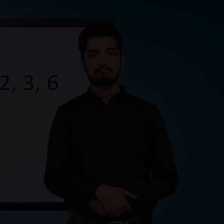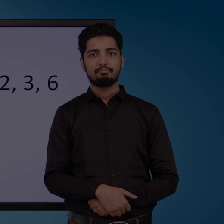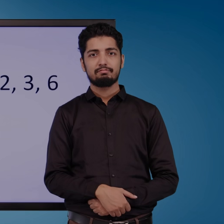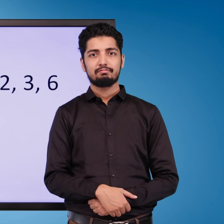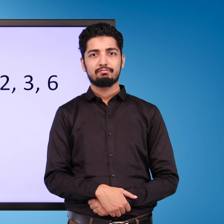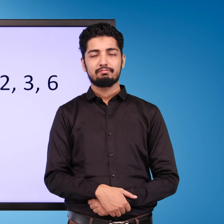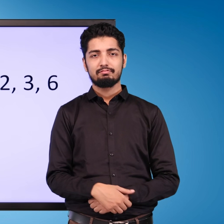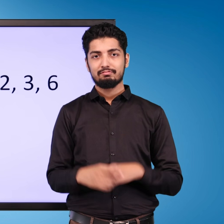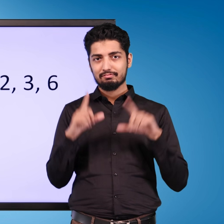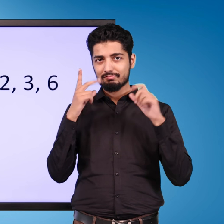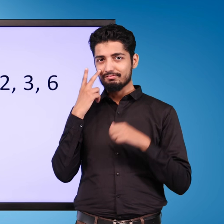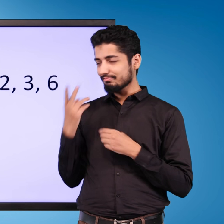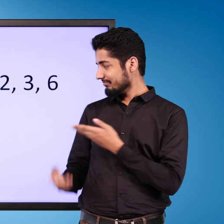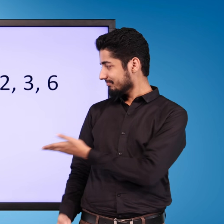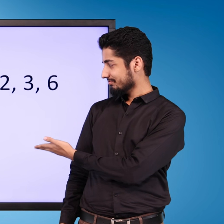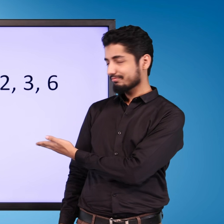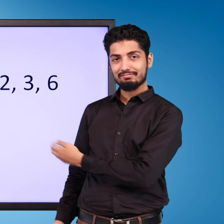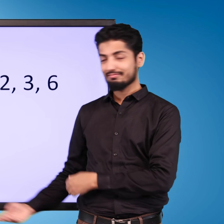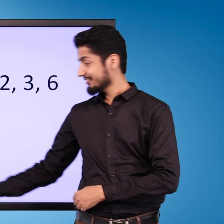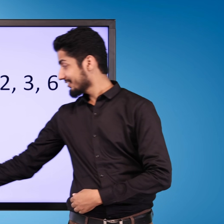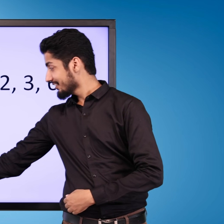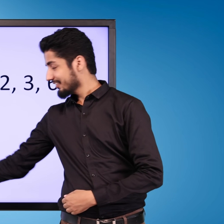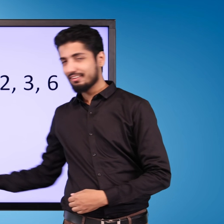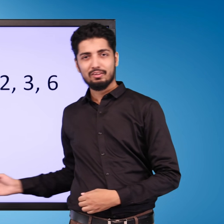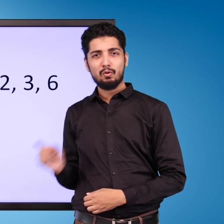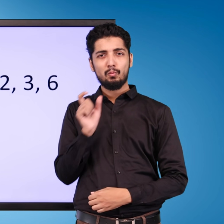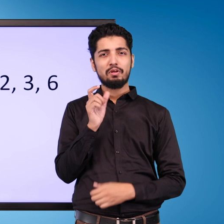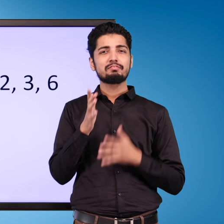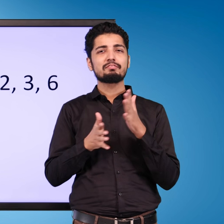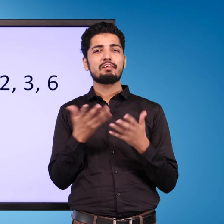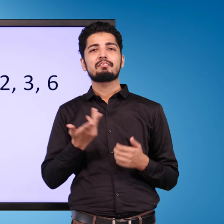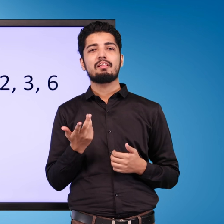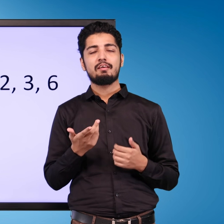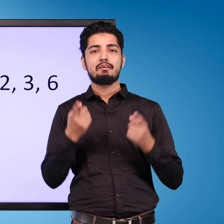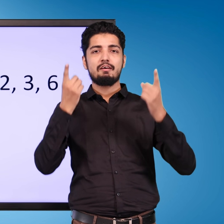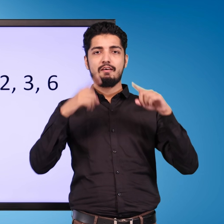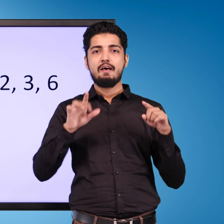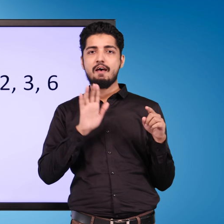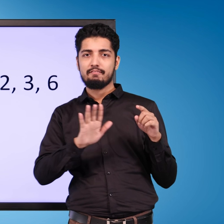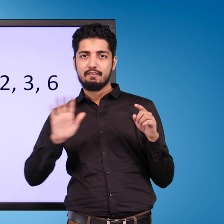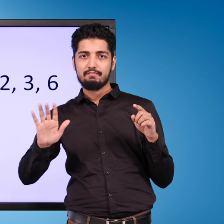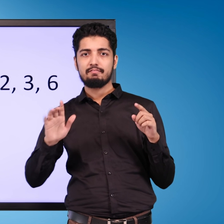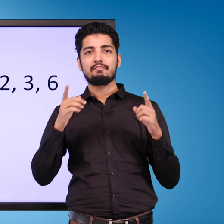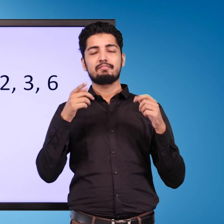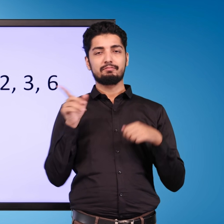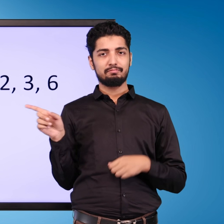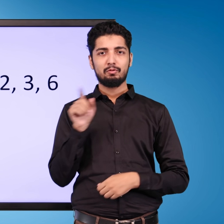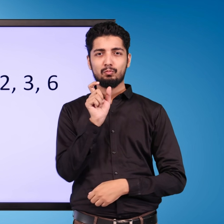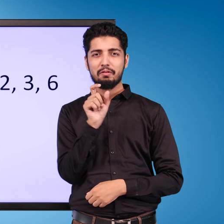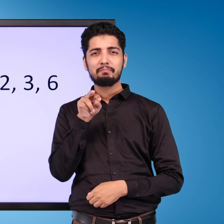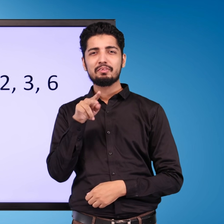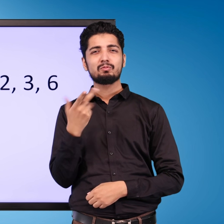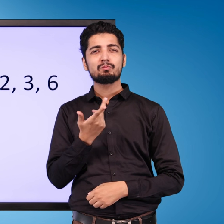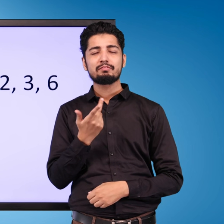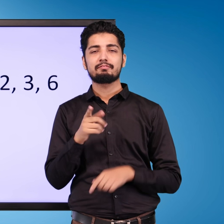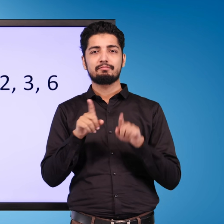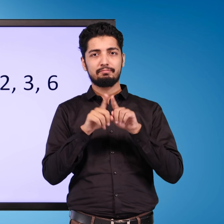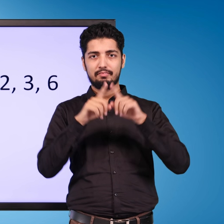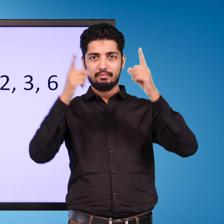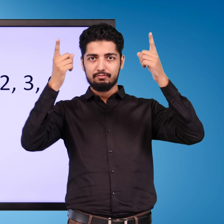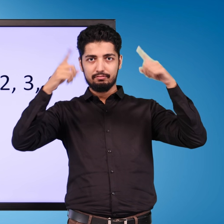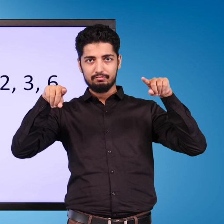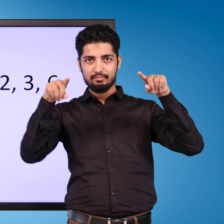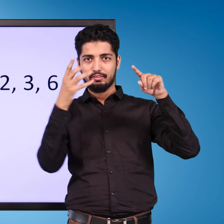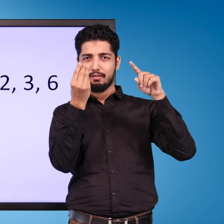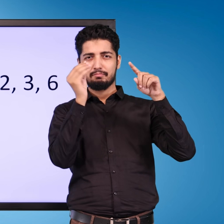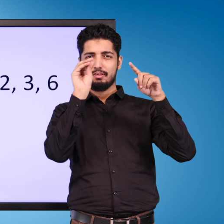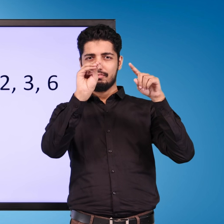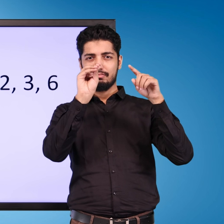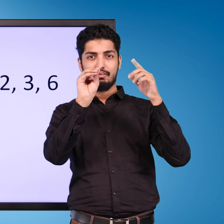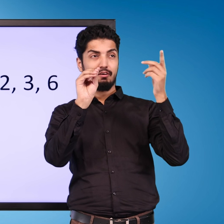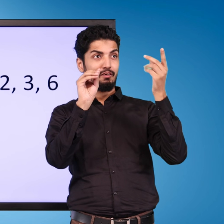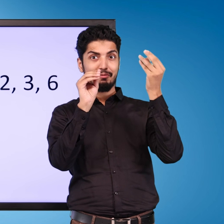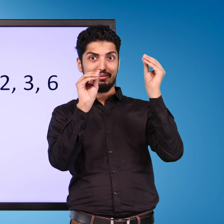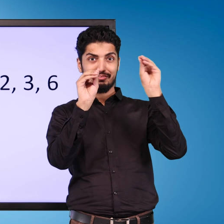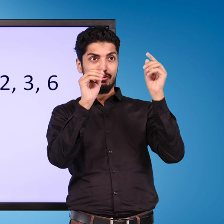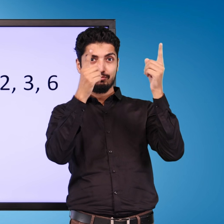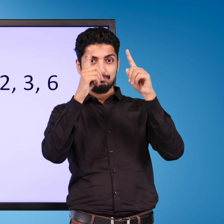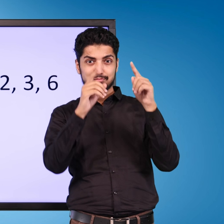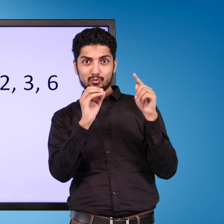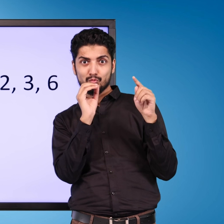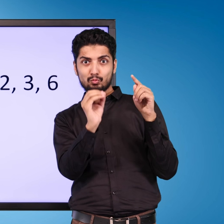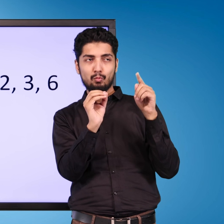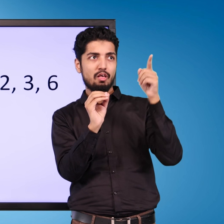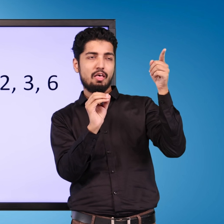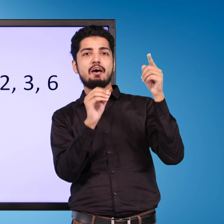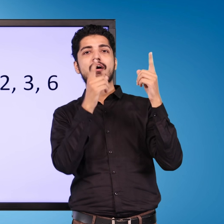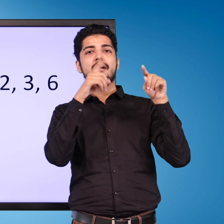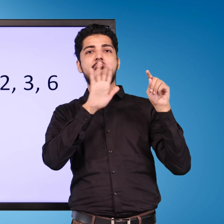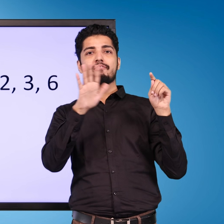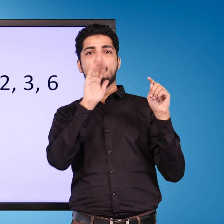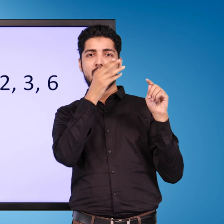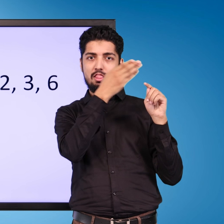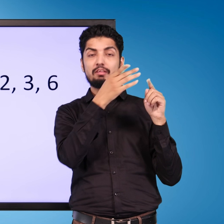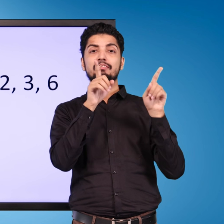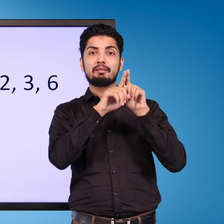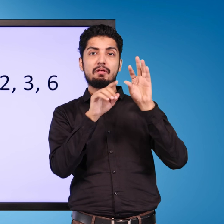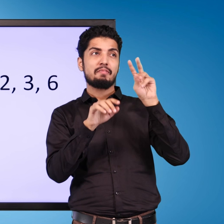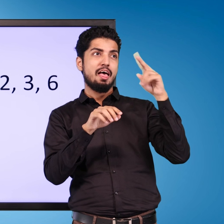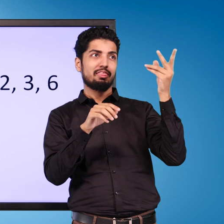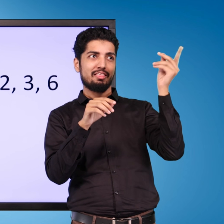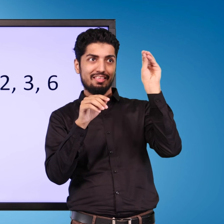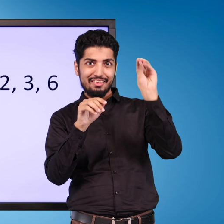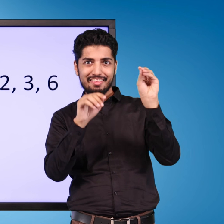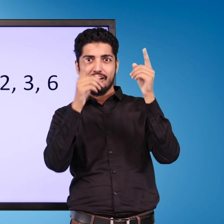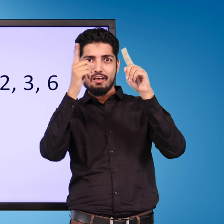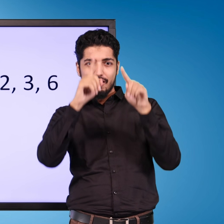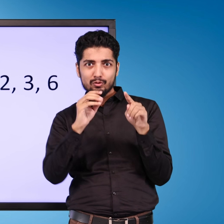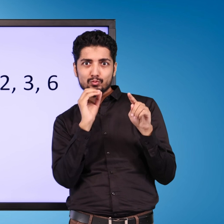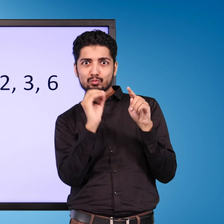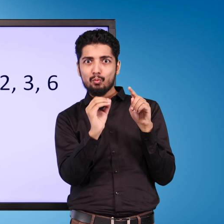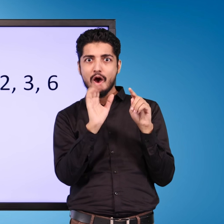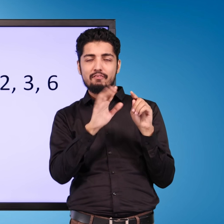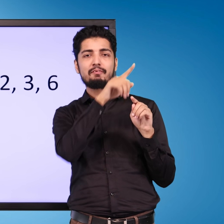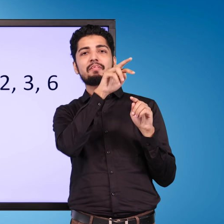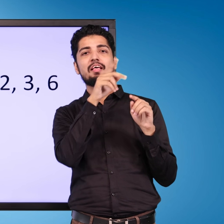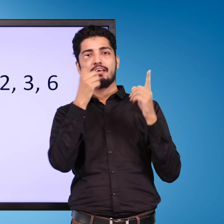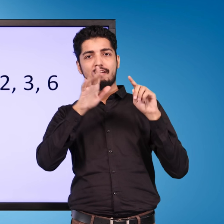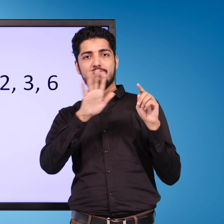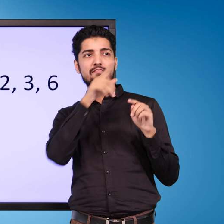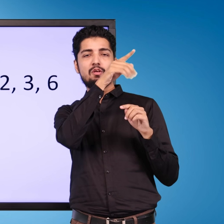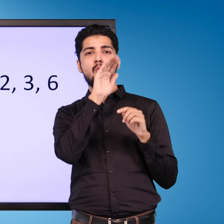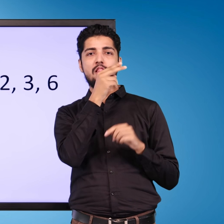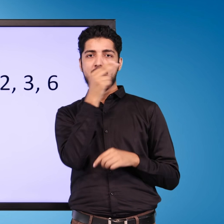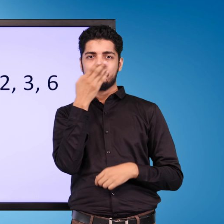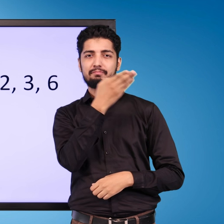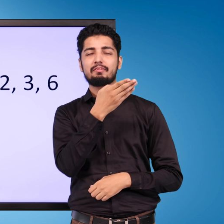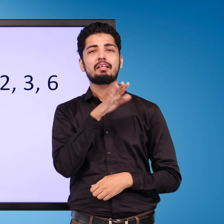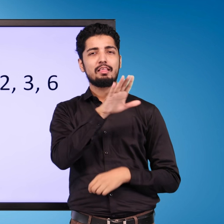Factor This is the sign for factor A factor of a number is an exact divisor of that number